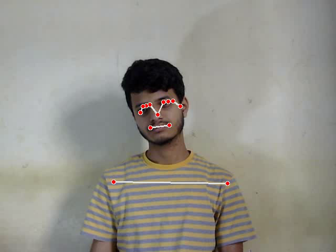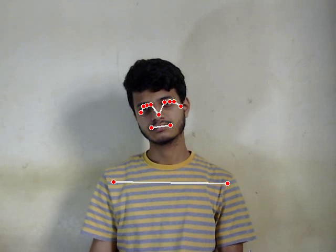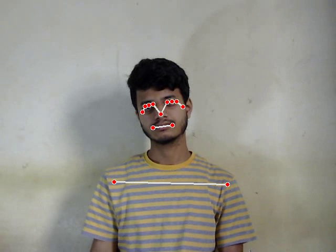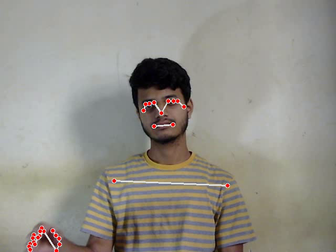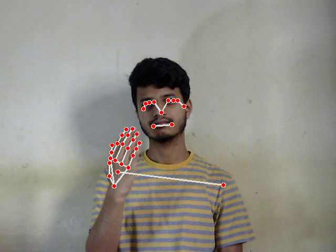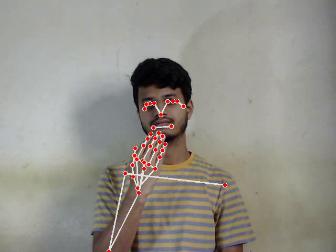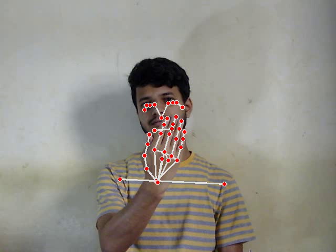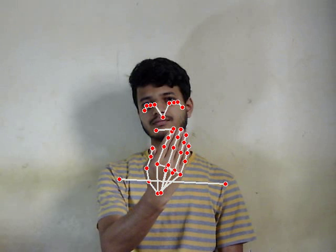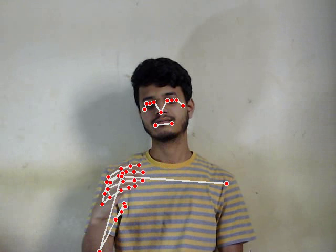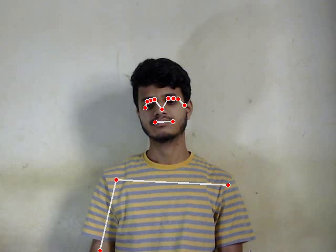thank you